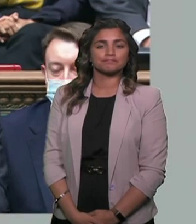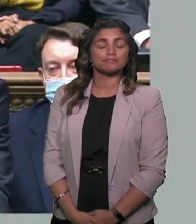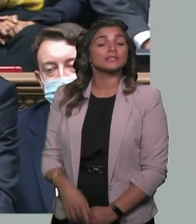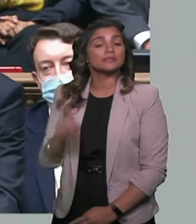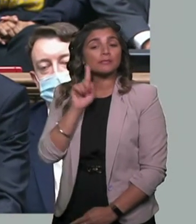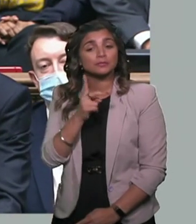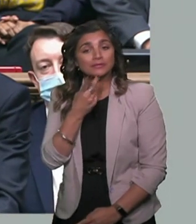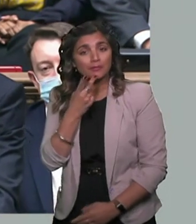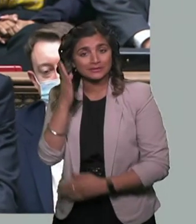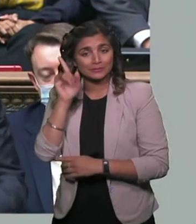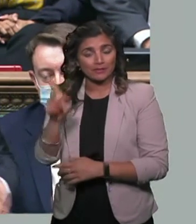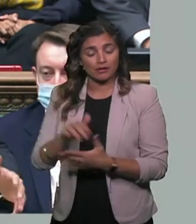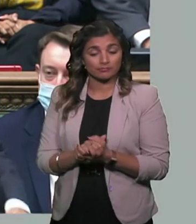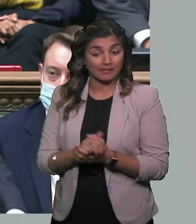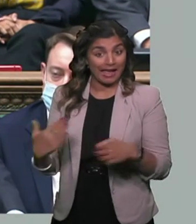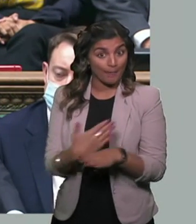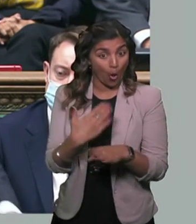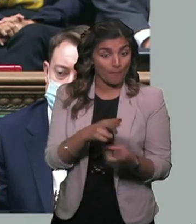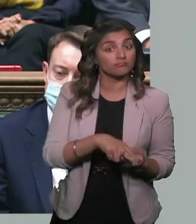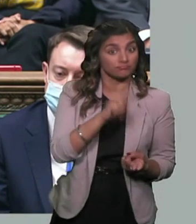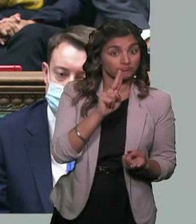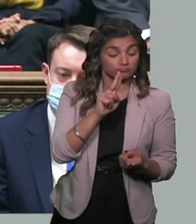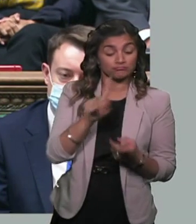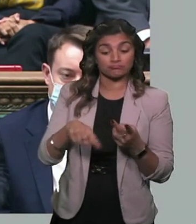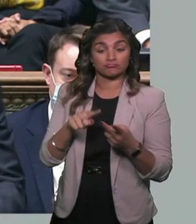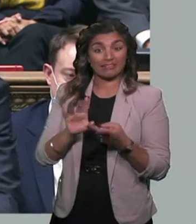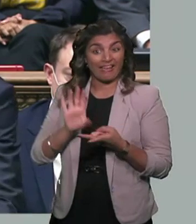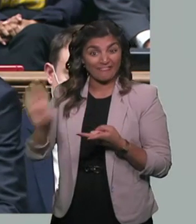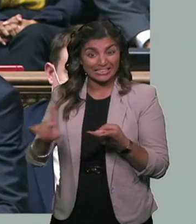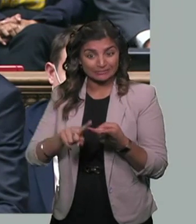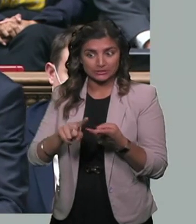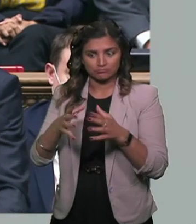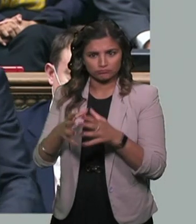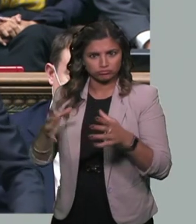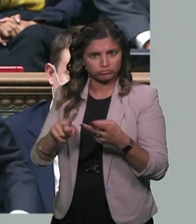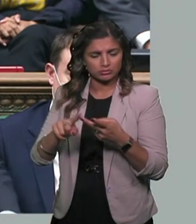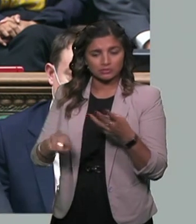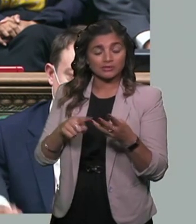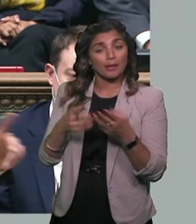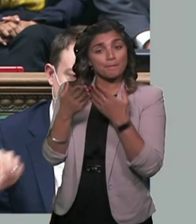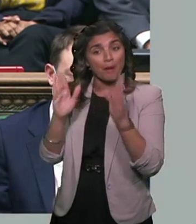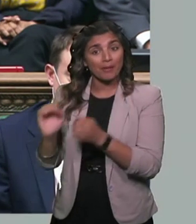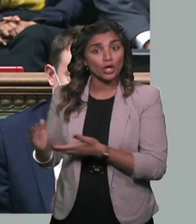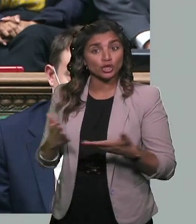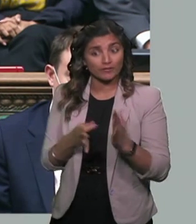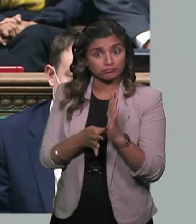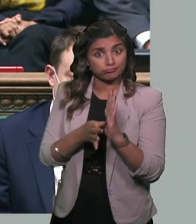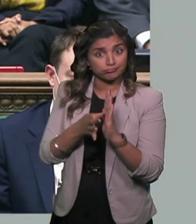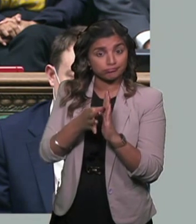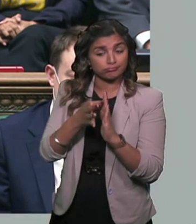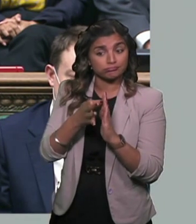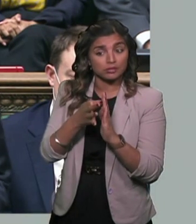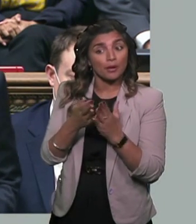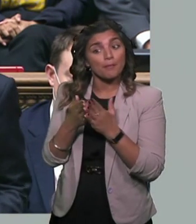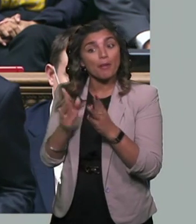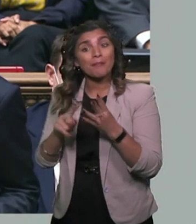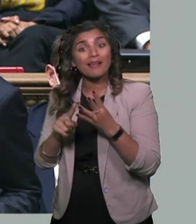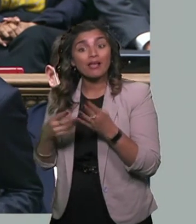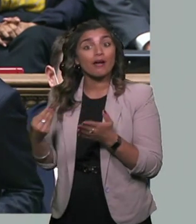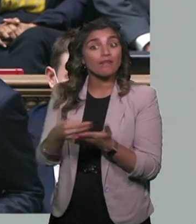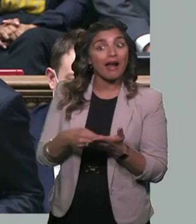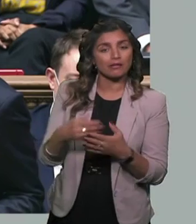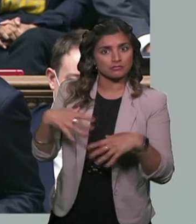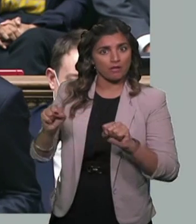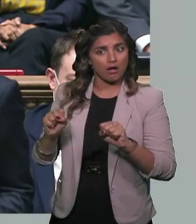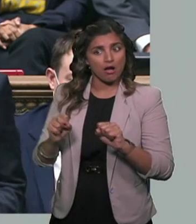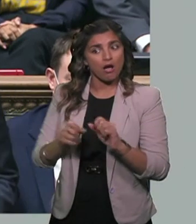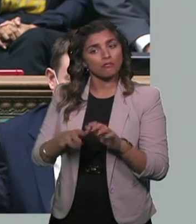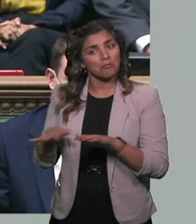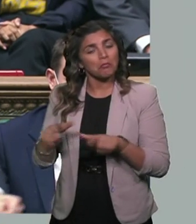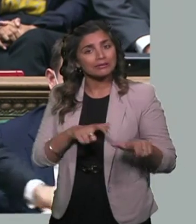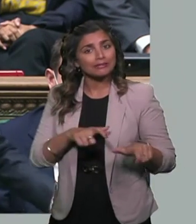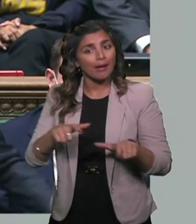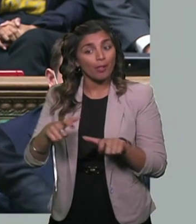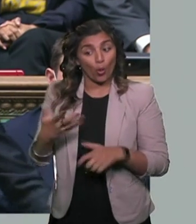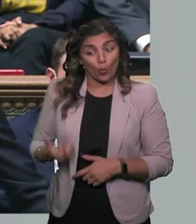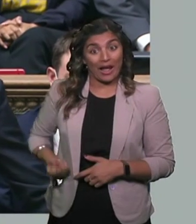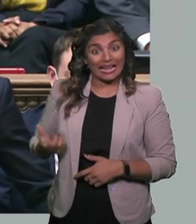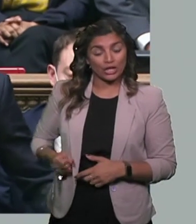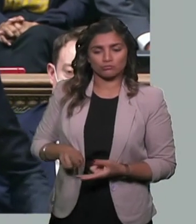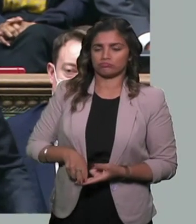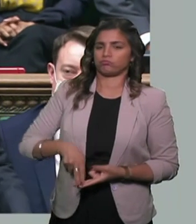Employment is up, investment is growing, public services are improving, the public finances are stabilising and wages are rising.